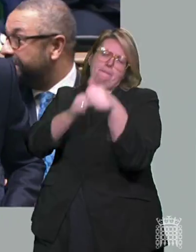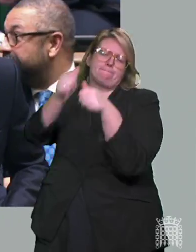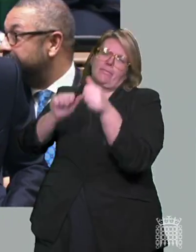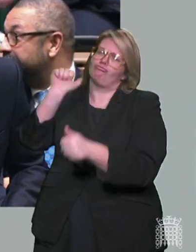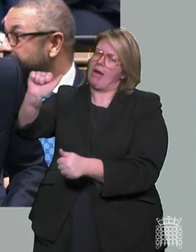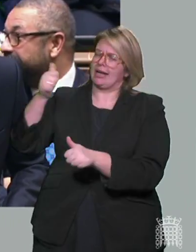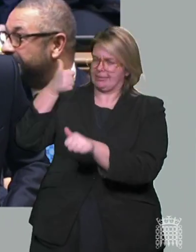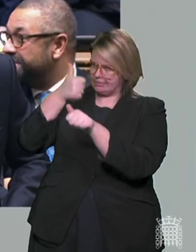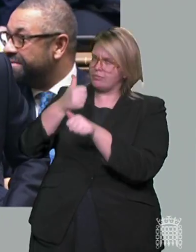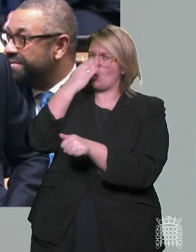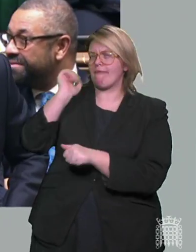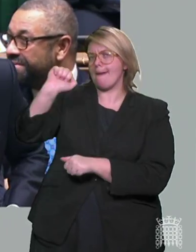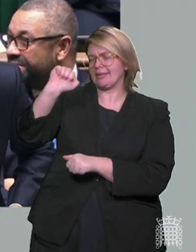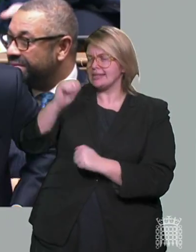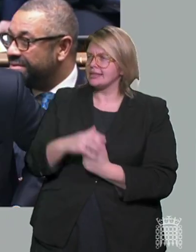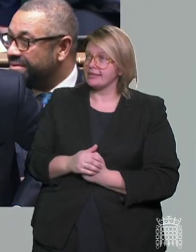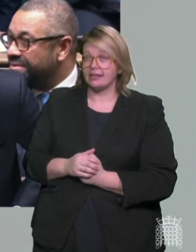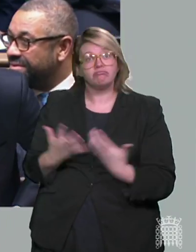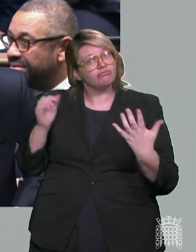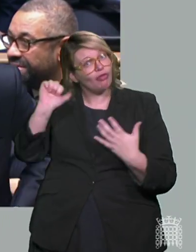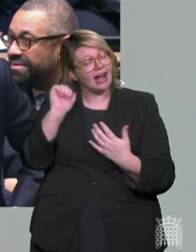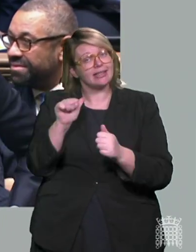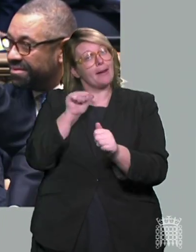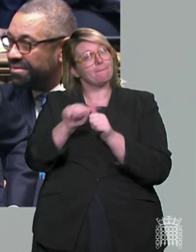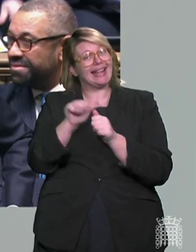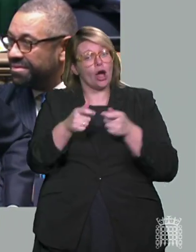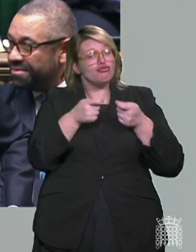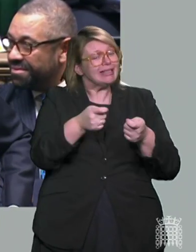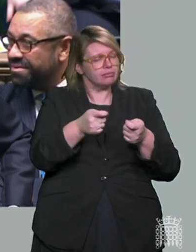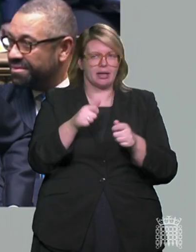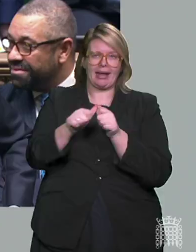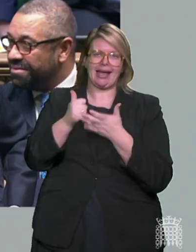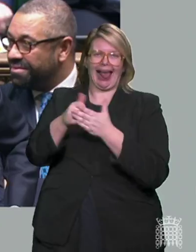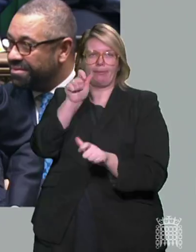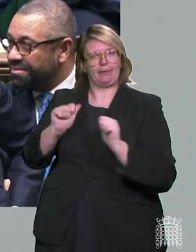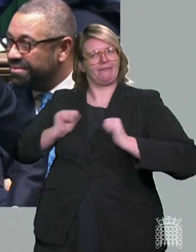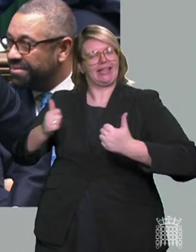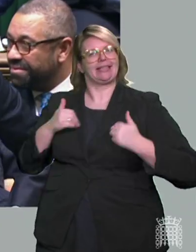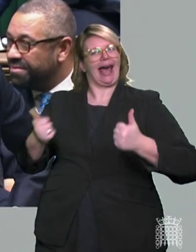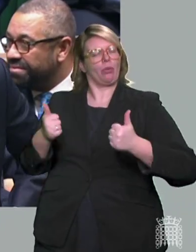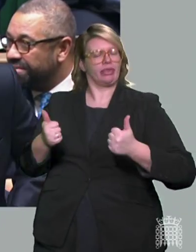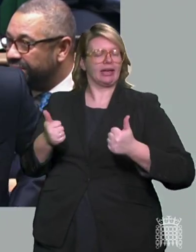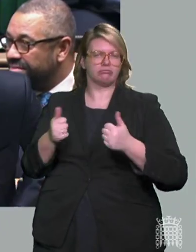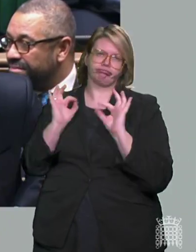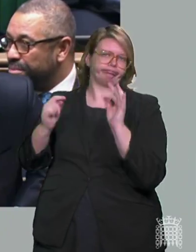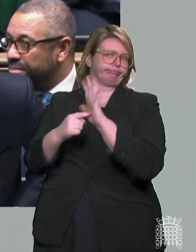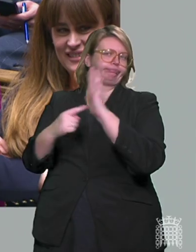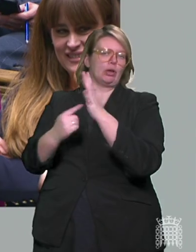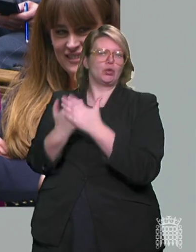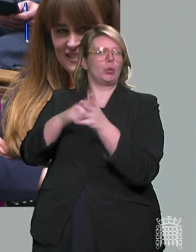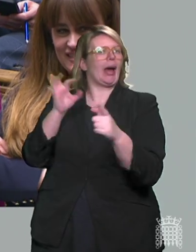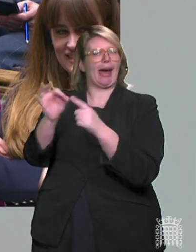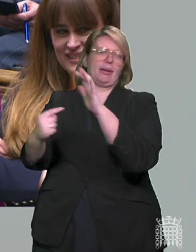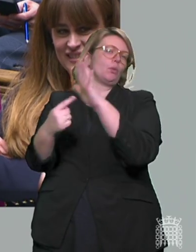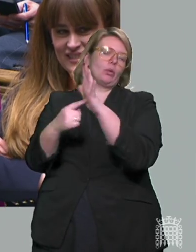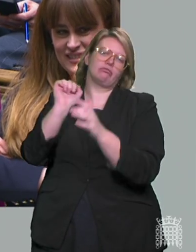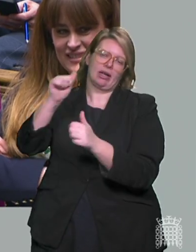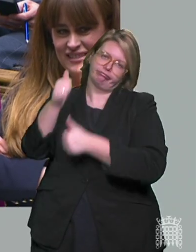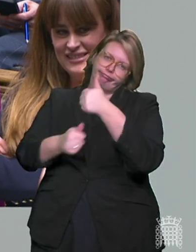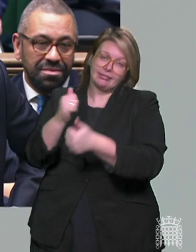She is absolutely right that prevention is better than cure, and ensuring that we can support people to live healthy, fulfilling lives is absolutely part of our plan.